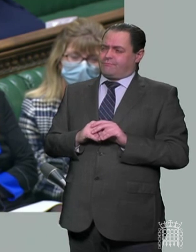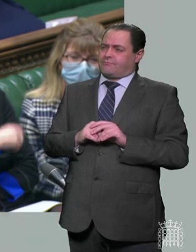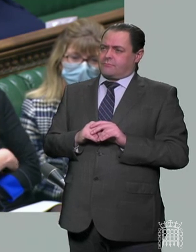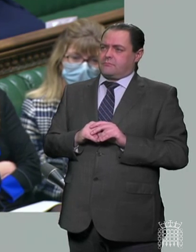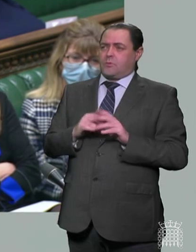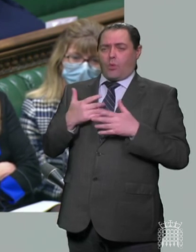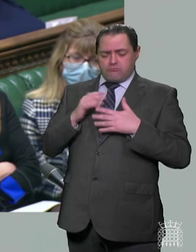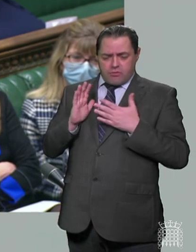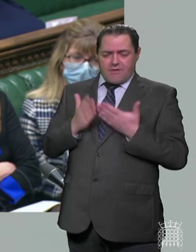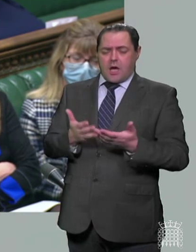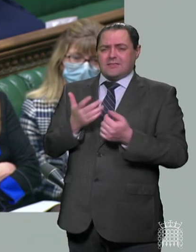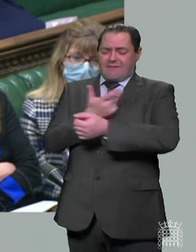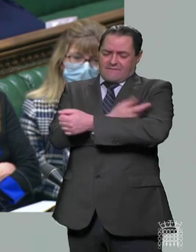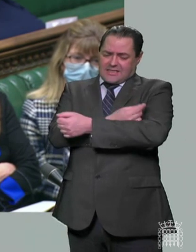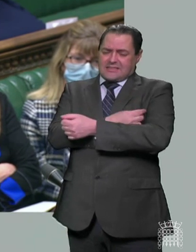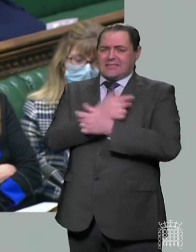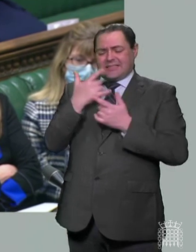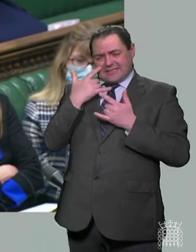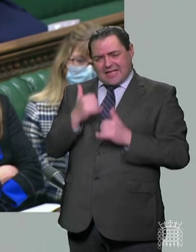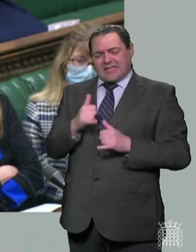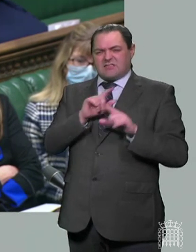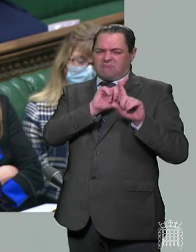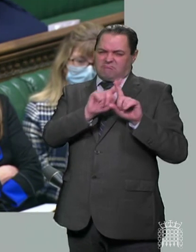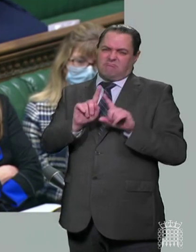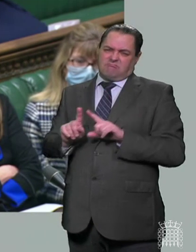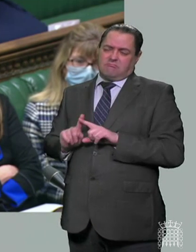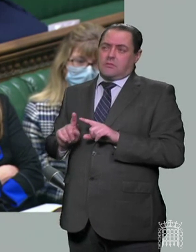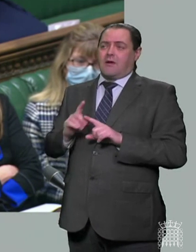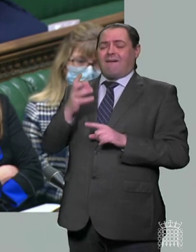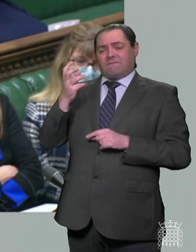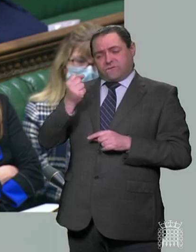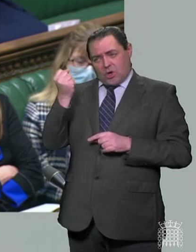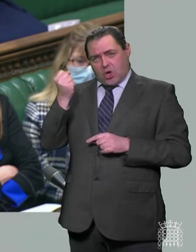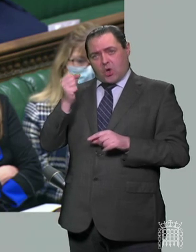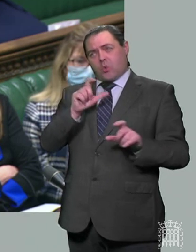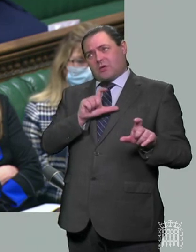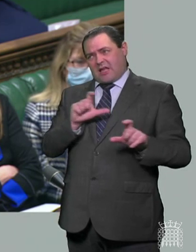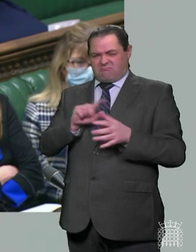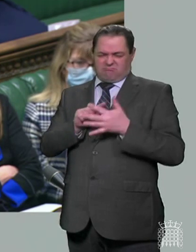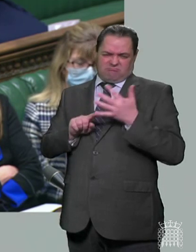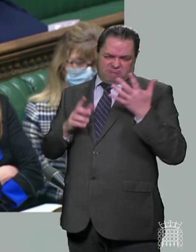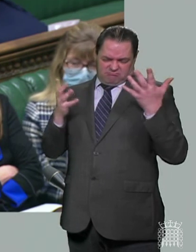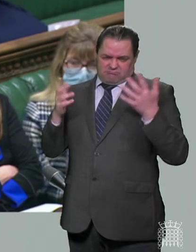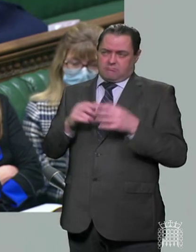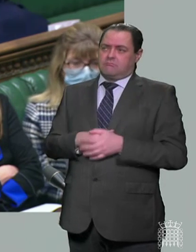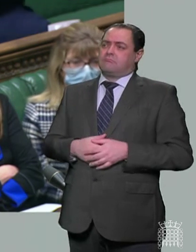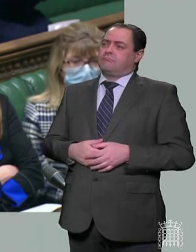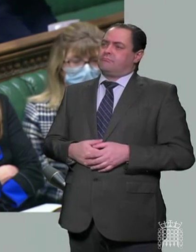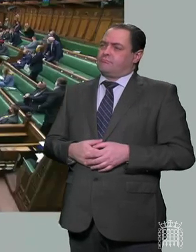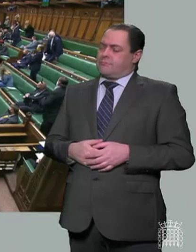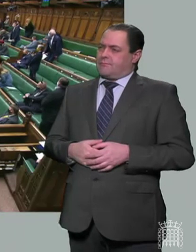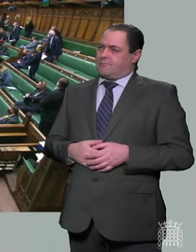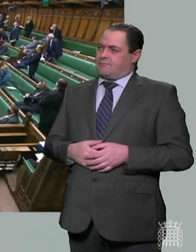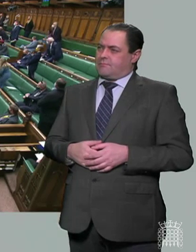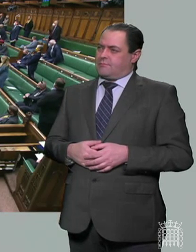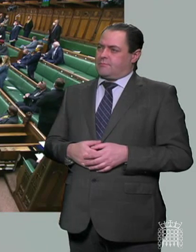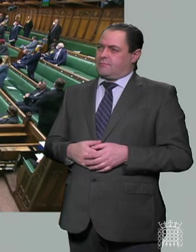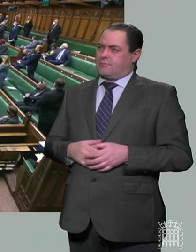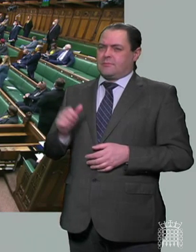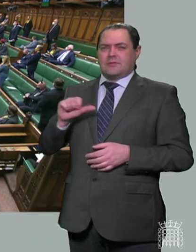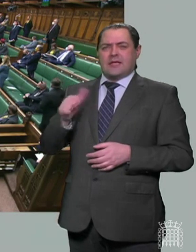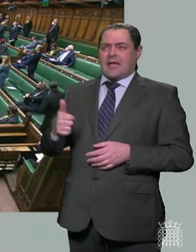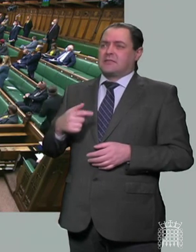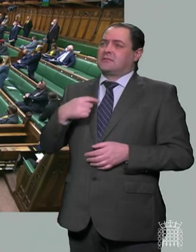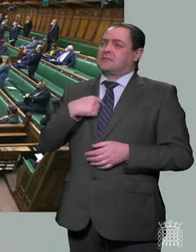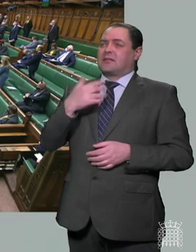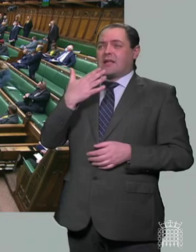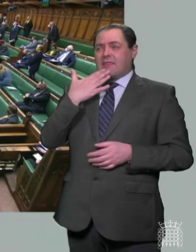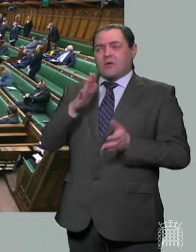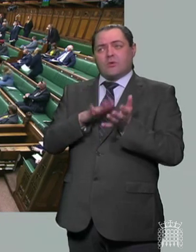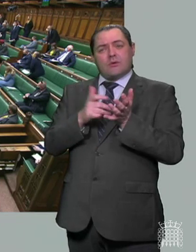We supply the vaccines, we supply the testing kits, and furlough will continue to do everything to support the whole of the UK.